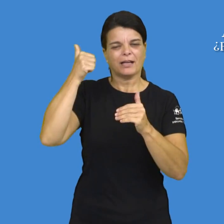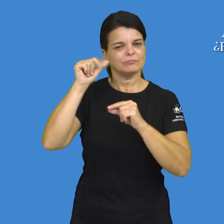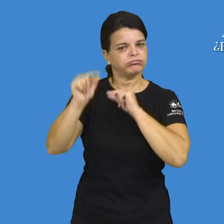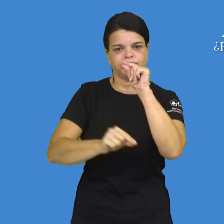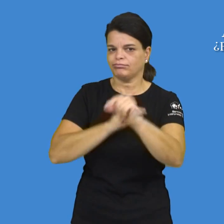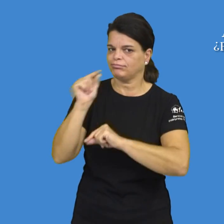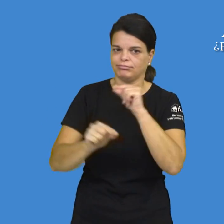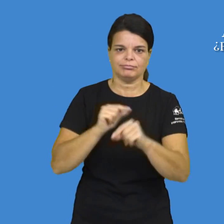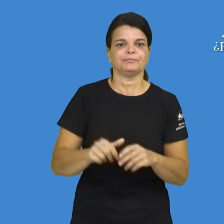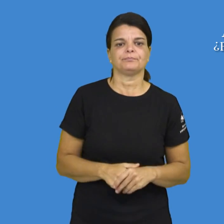virus